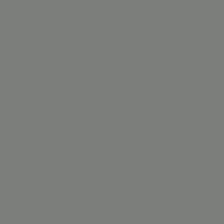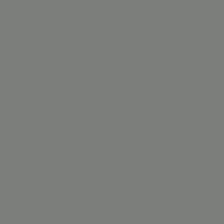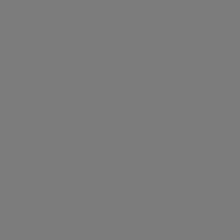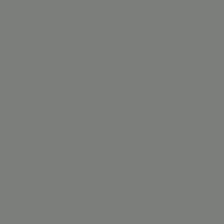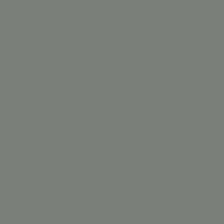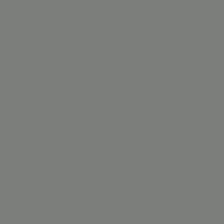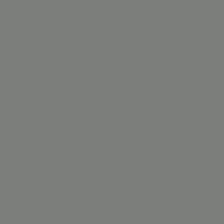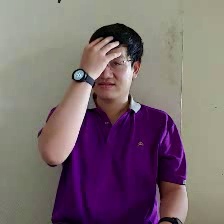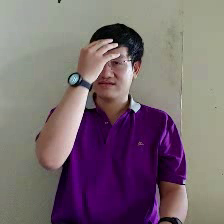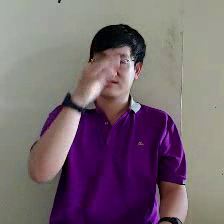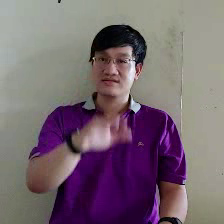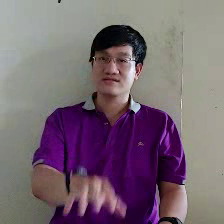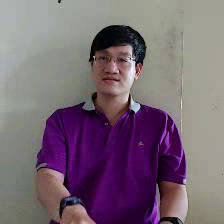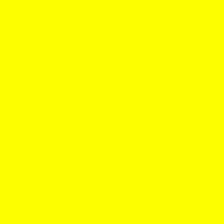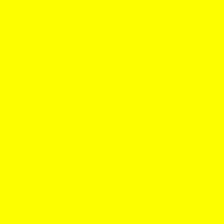Áp dụng